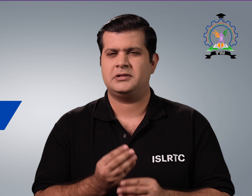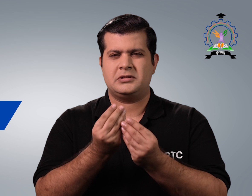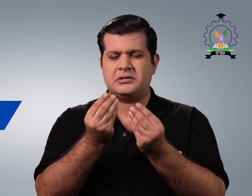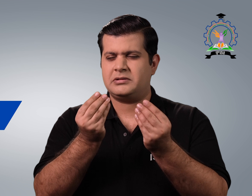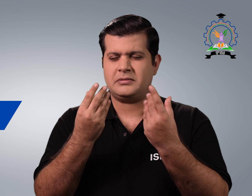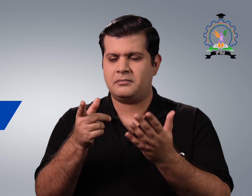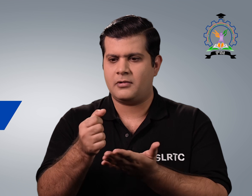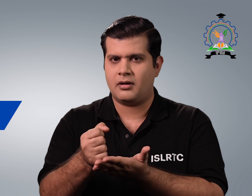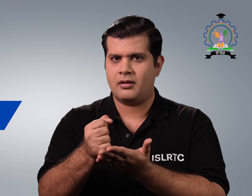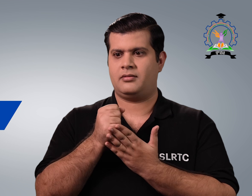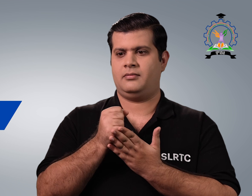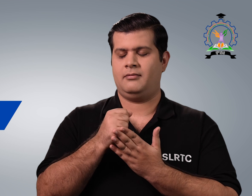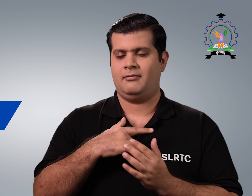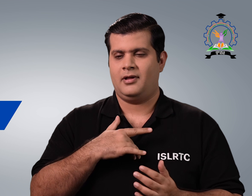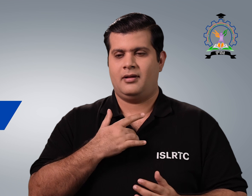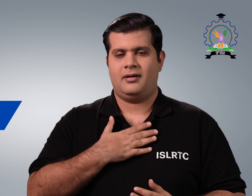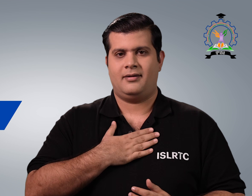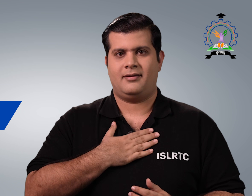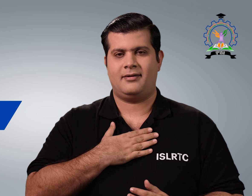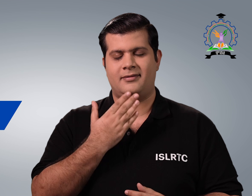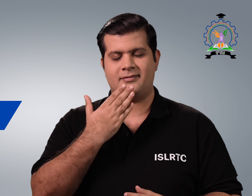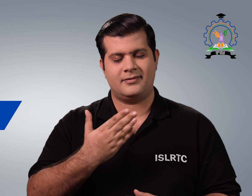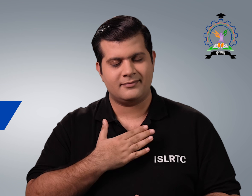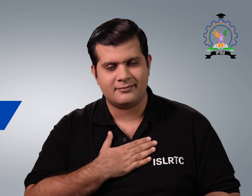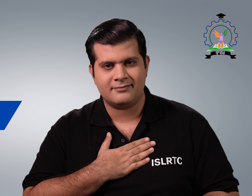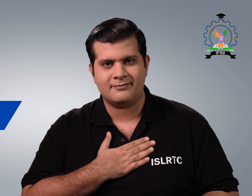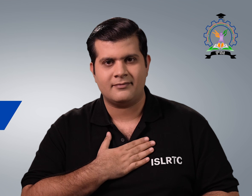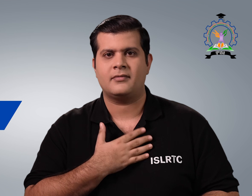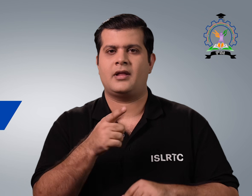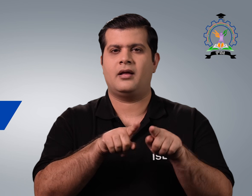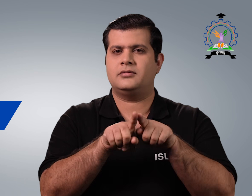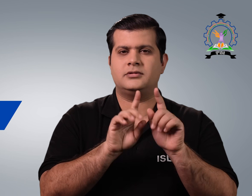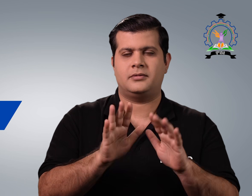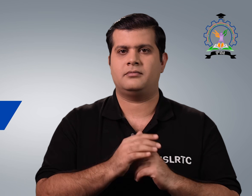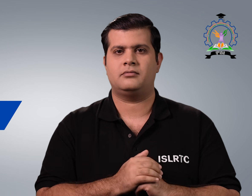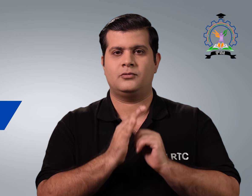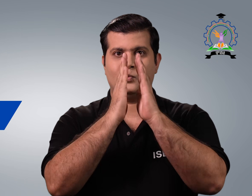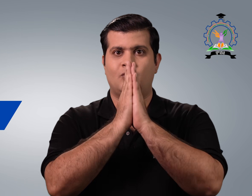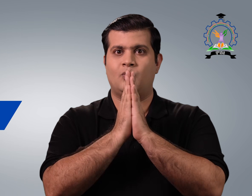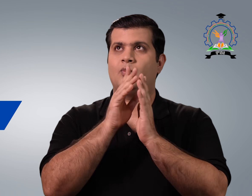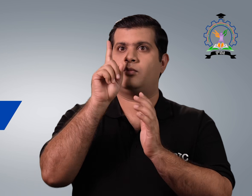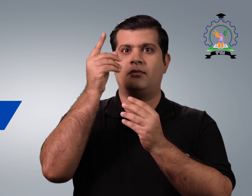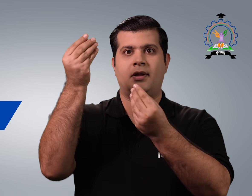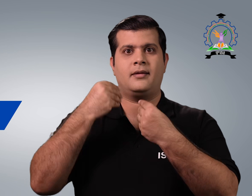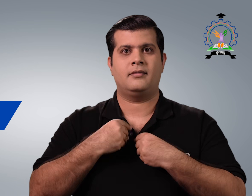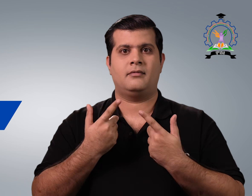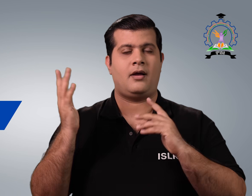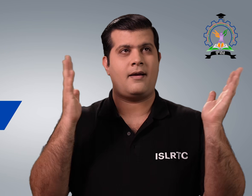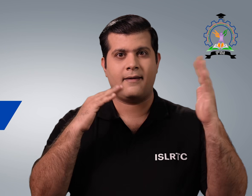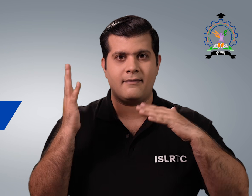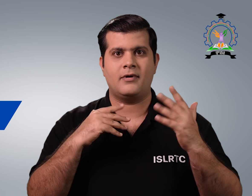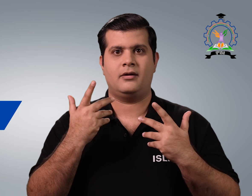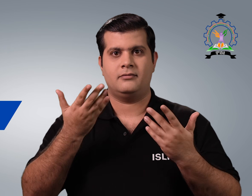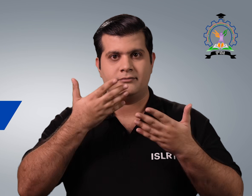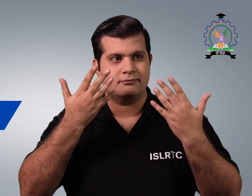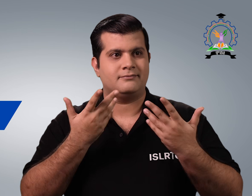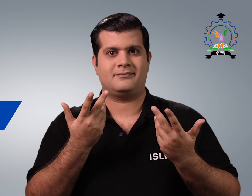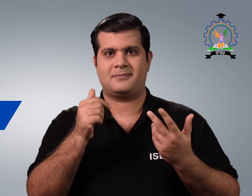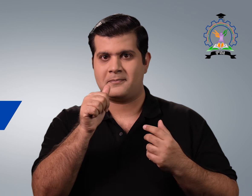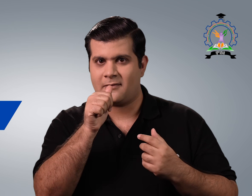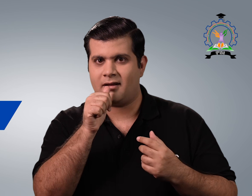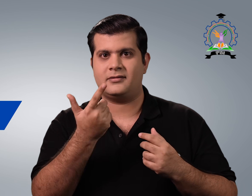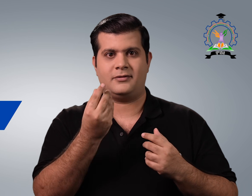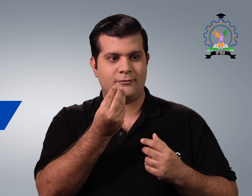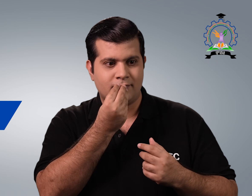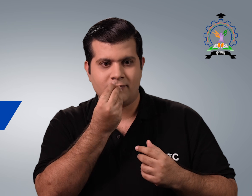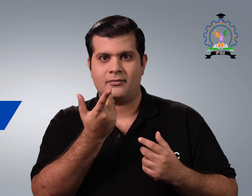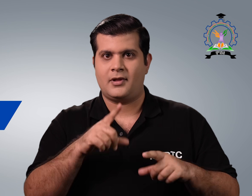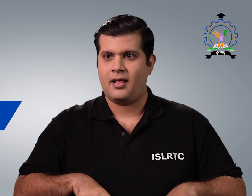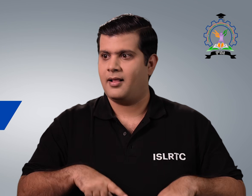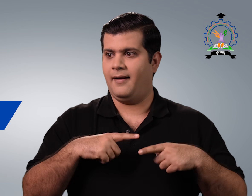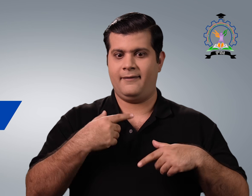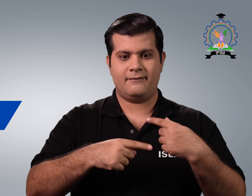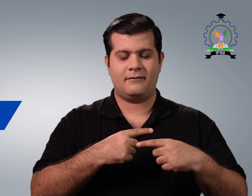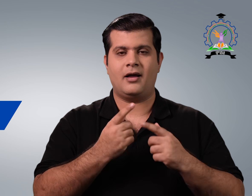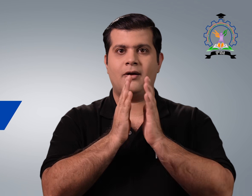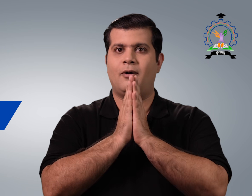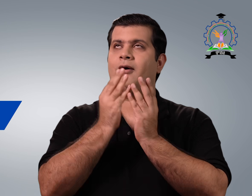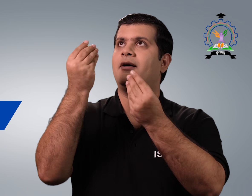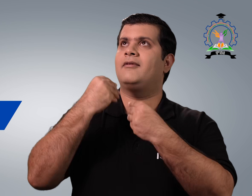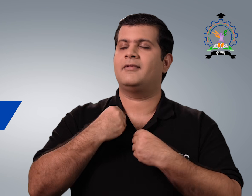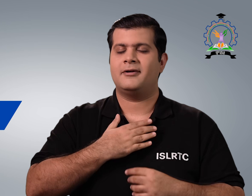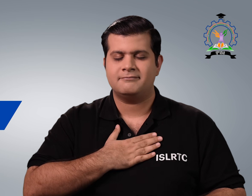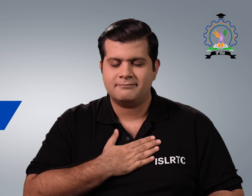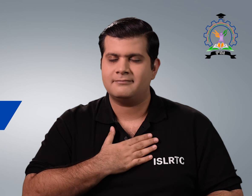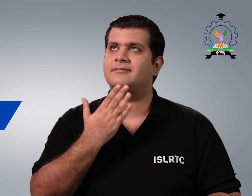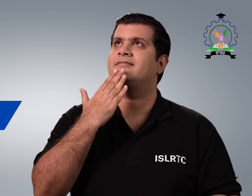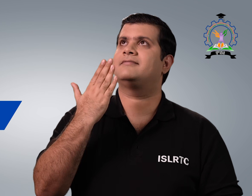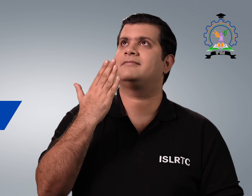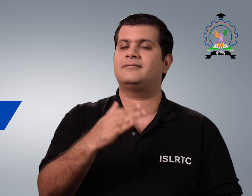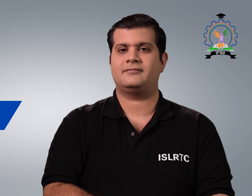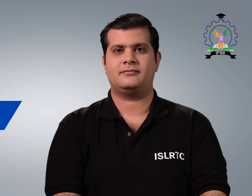Grateful means appreciating the help someone has given you. For example -We are grateful to God for giving us air to breathe, water to drink and food to eat.